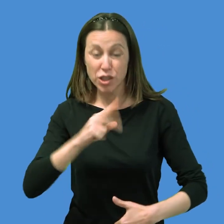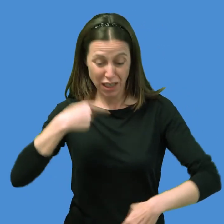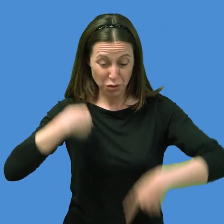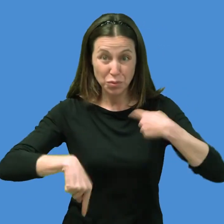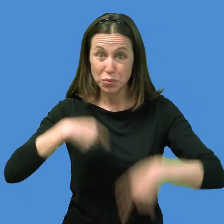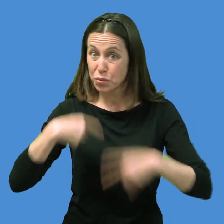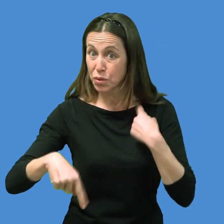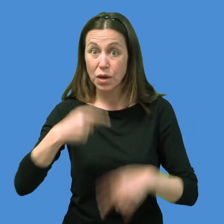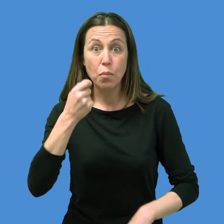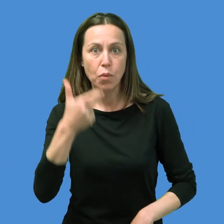circulación